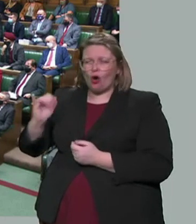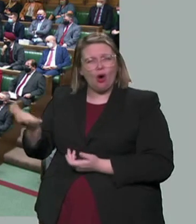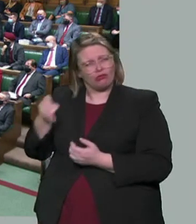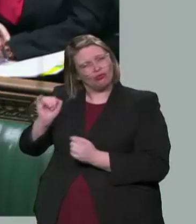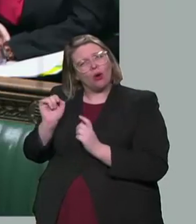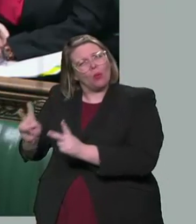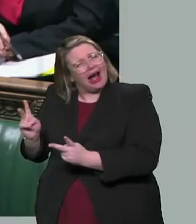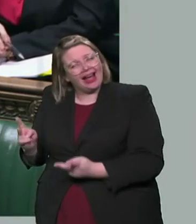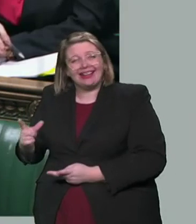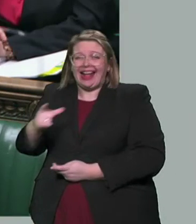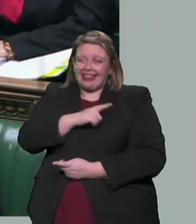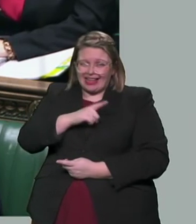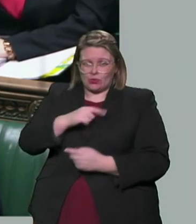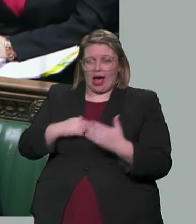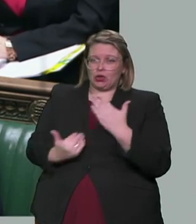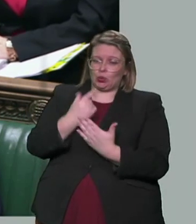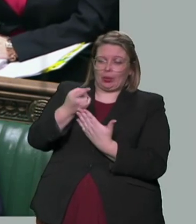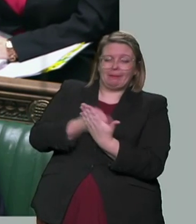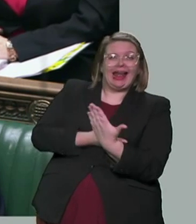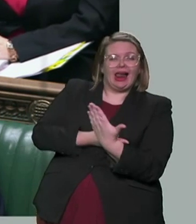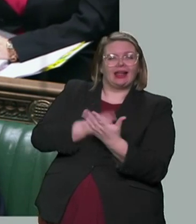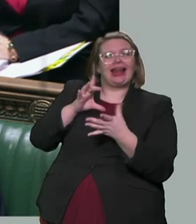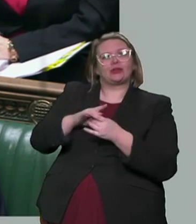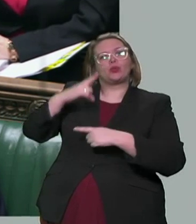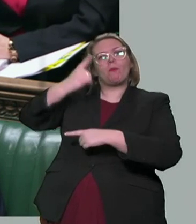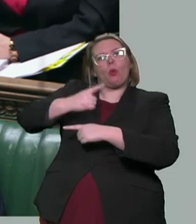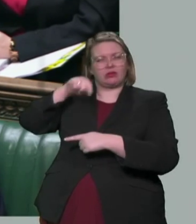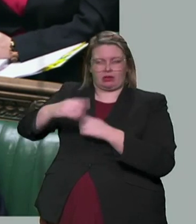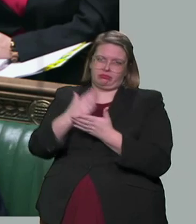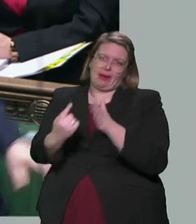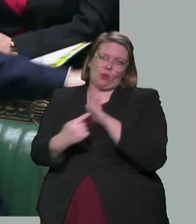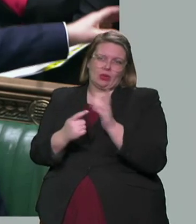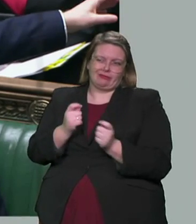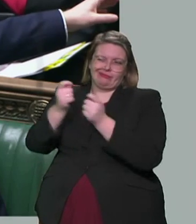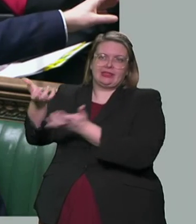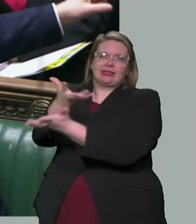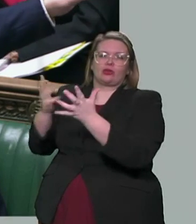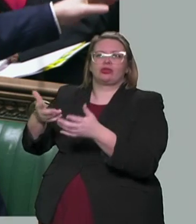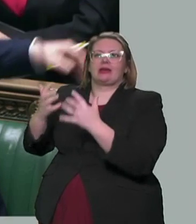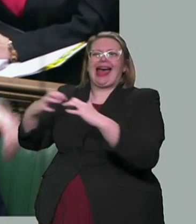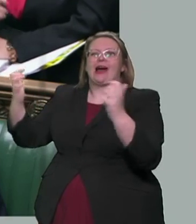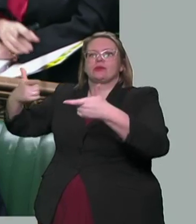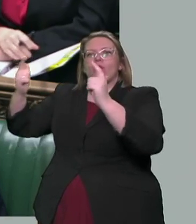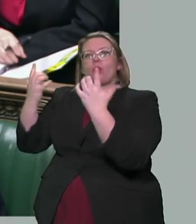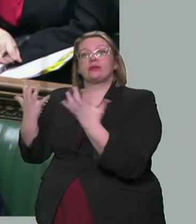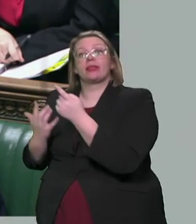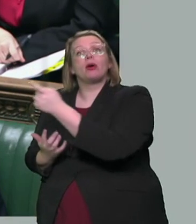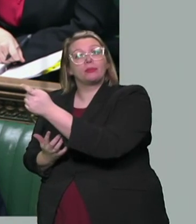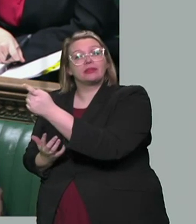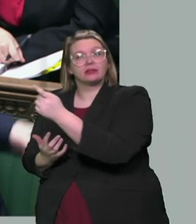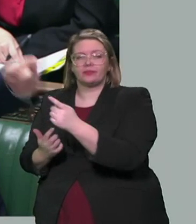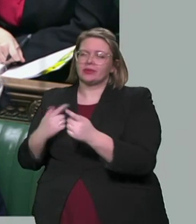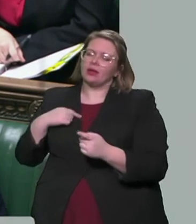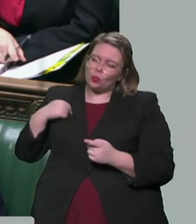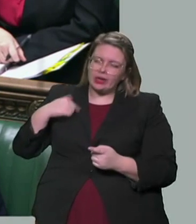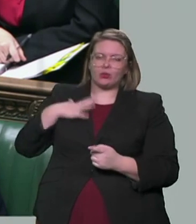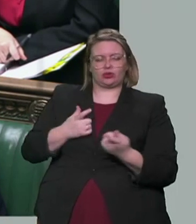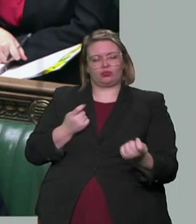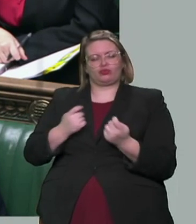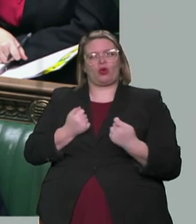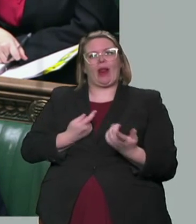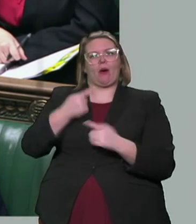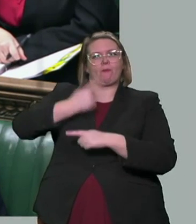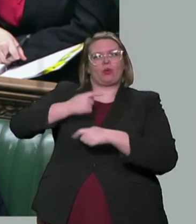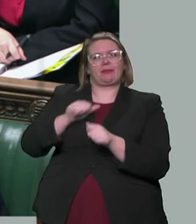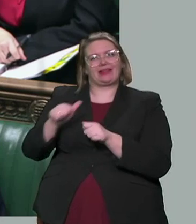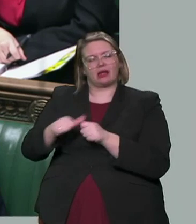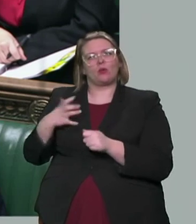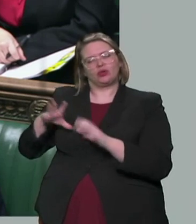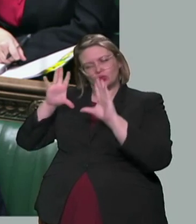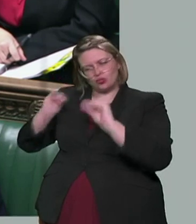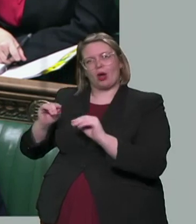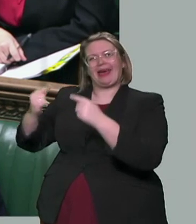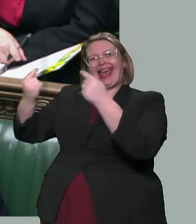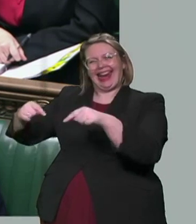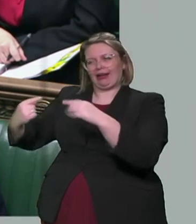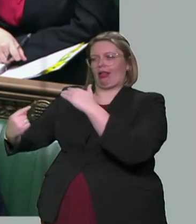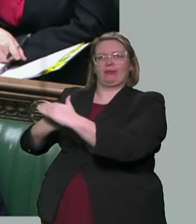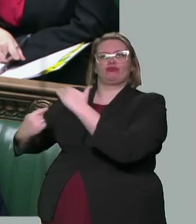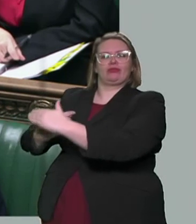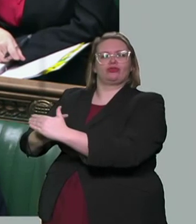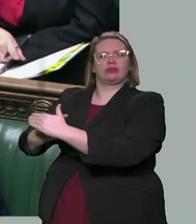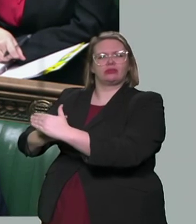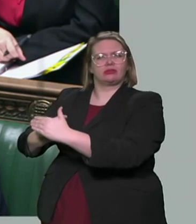That is why our Nationality and Borders Bill, currently in the House of Lords, is so important—it will enable us to take back control of our borders properly and to tackle illegal immigration.